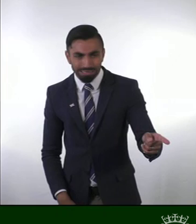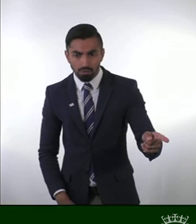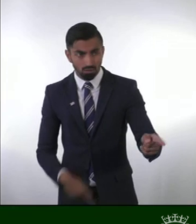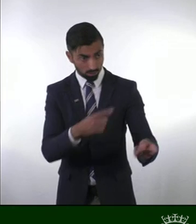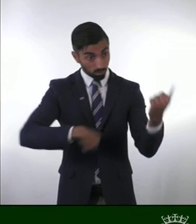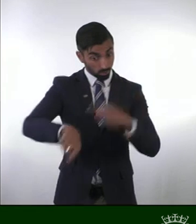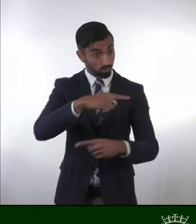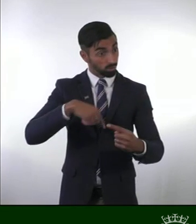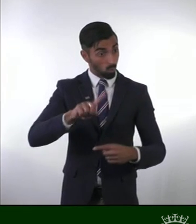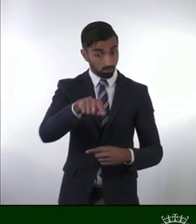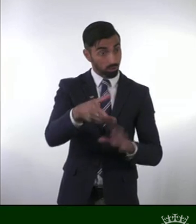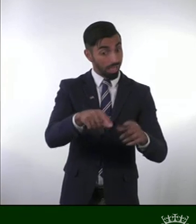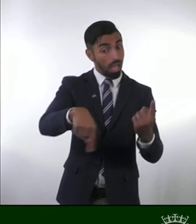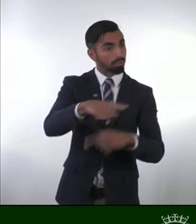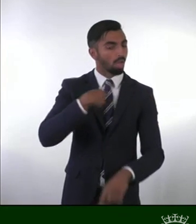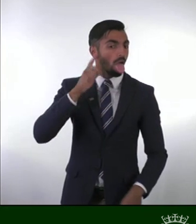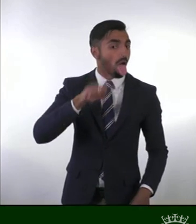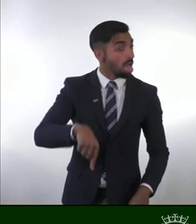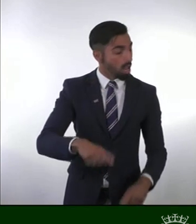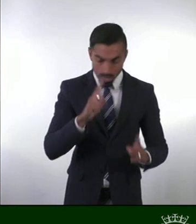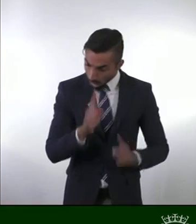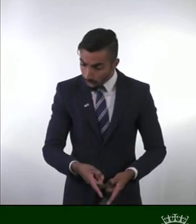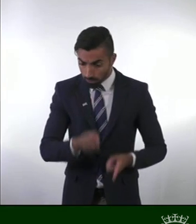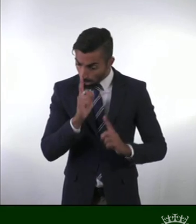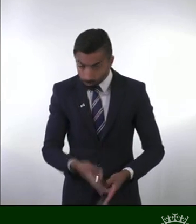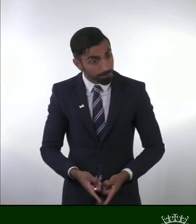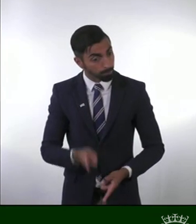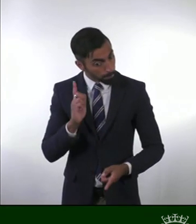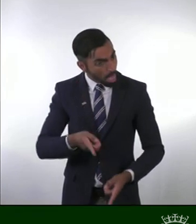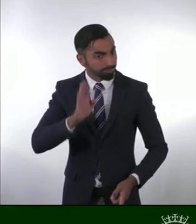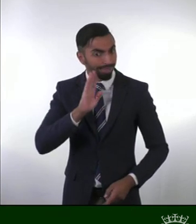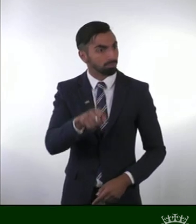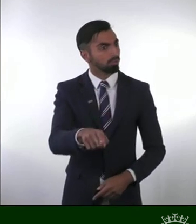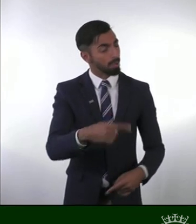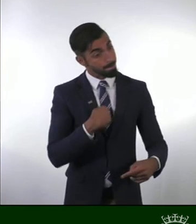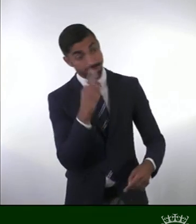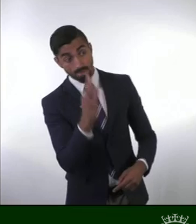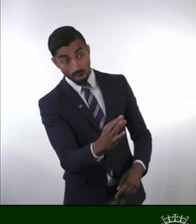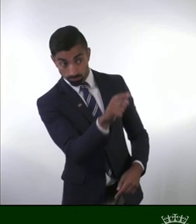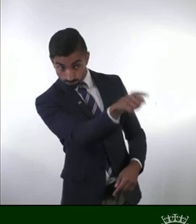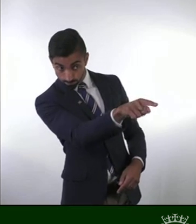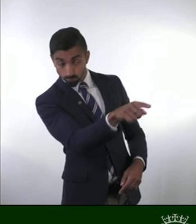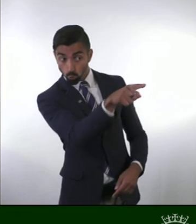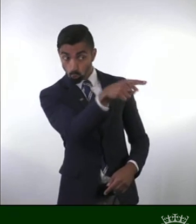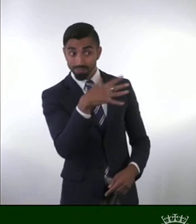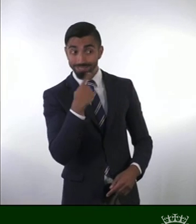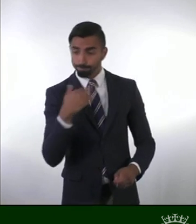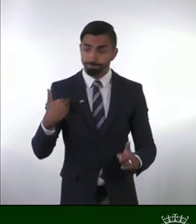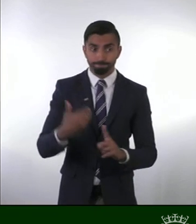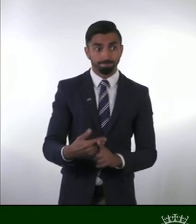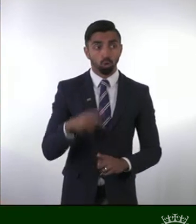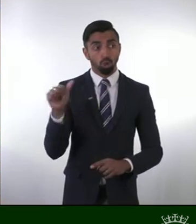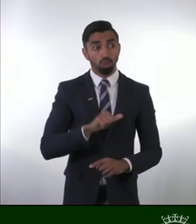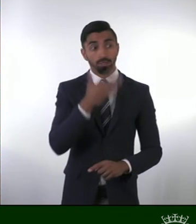Can the Prime Minister confirm what scientific papers he has read on the 2 metre social distancing rule?